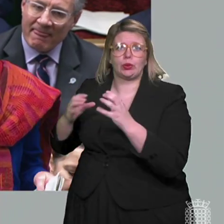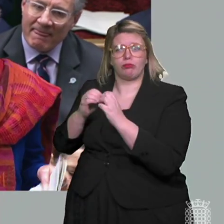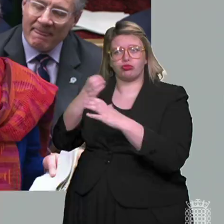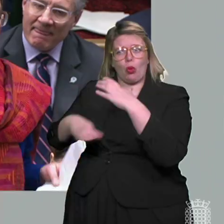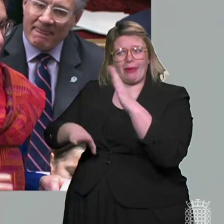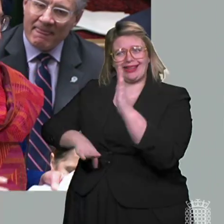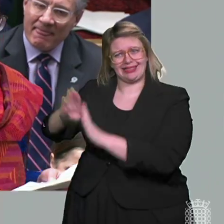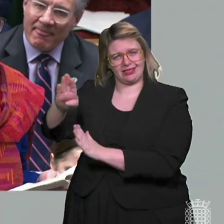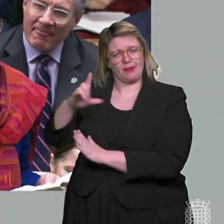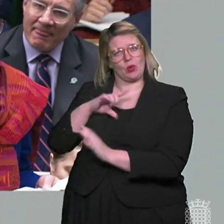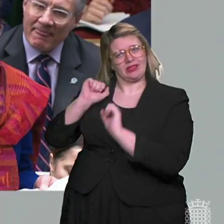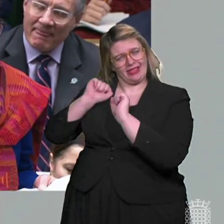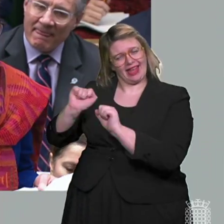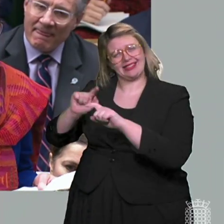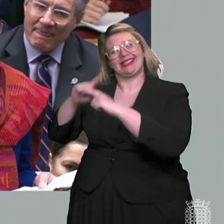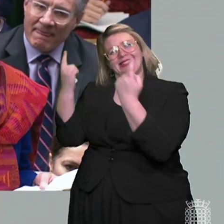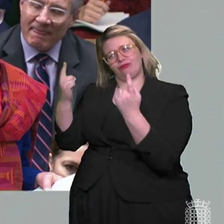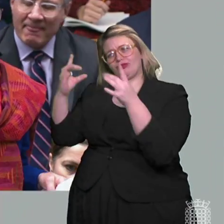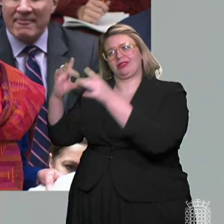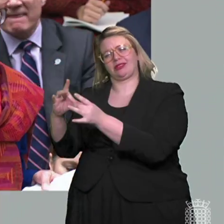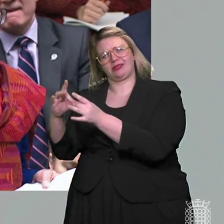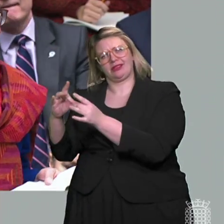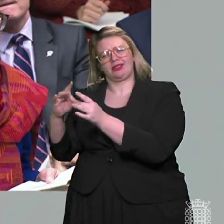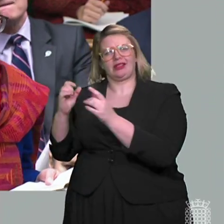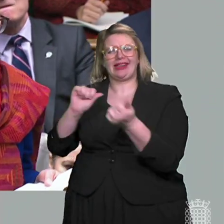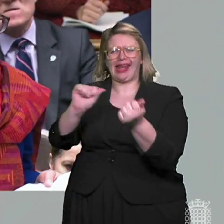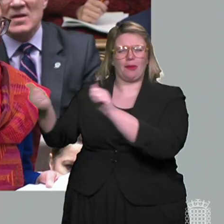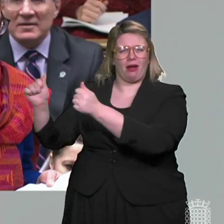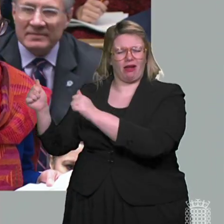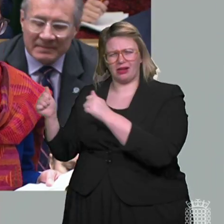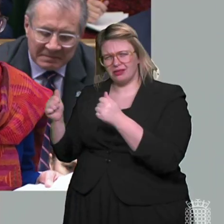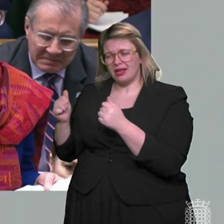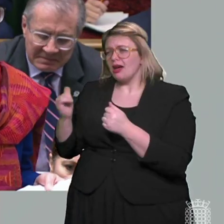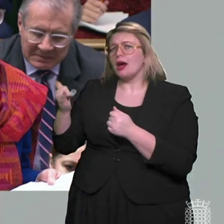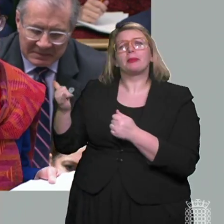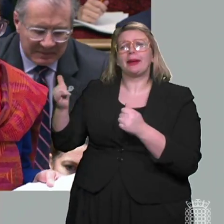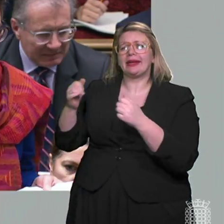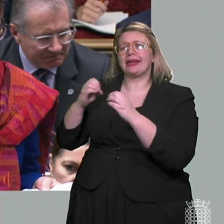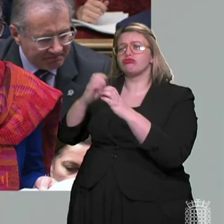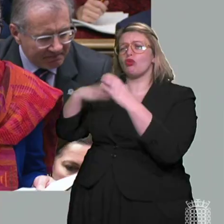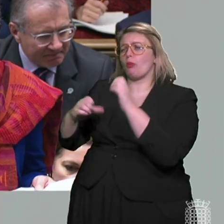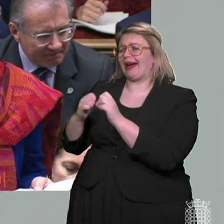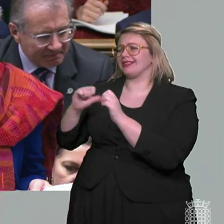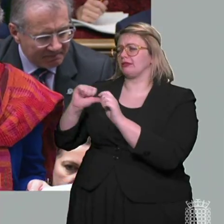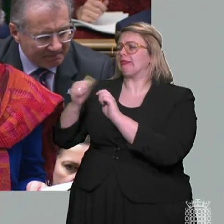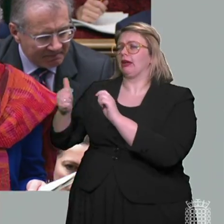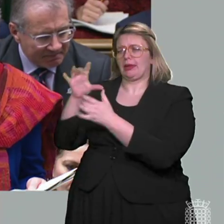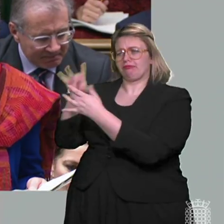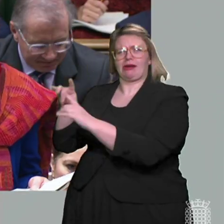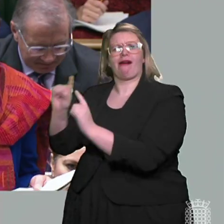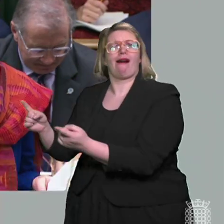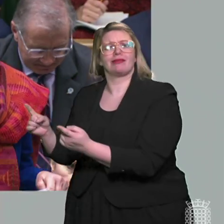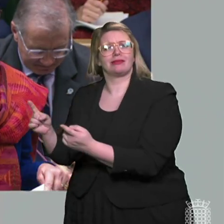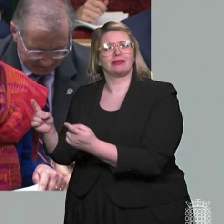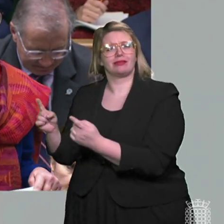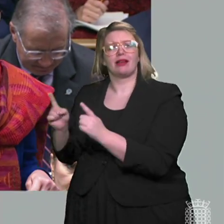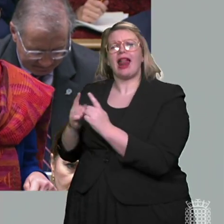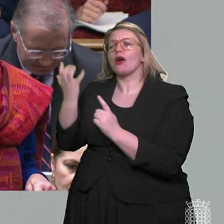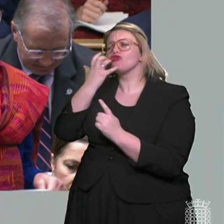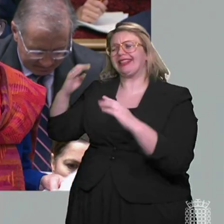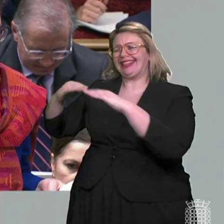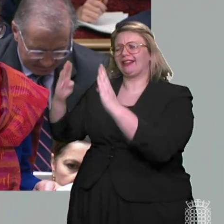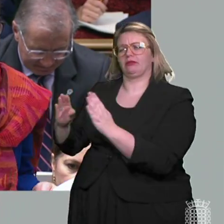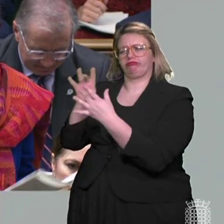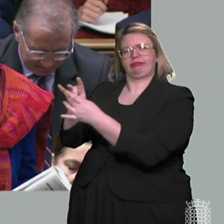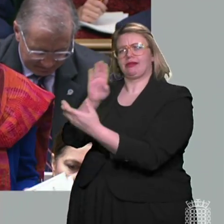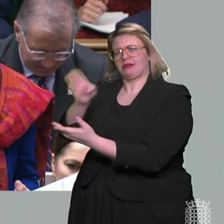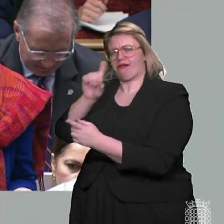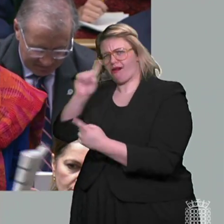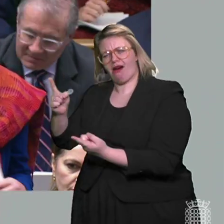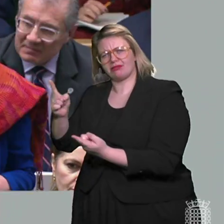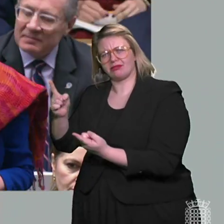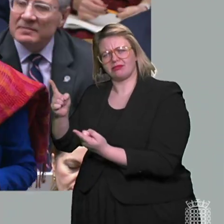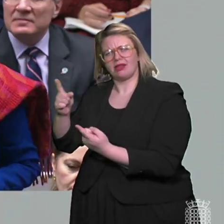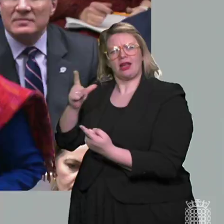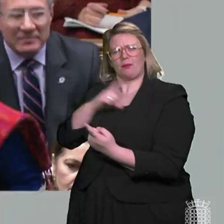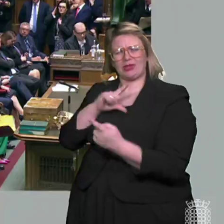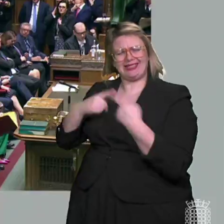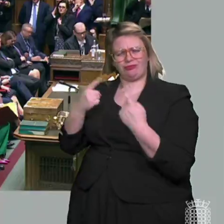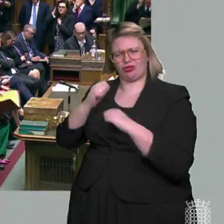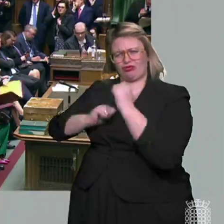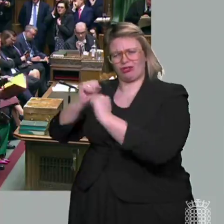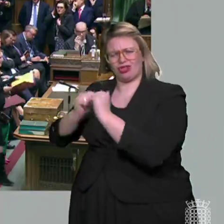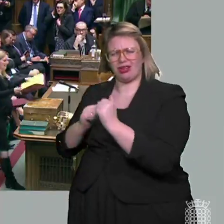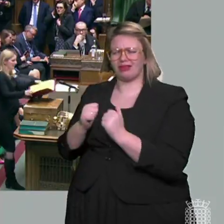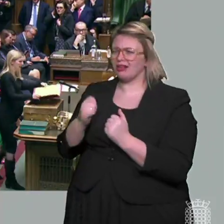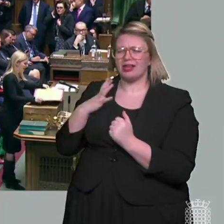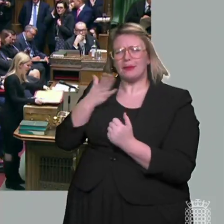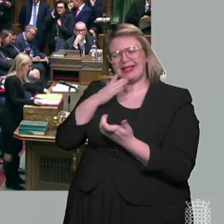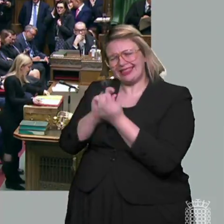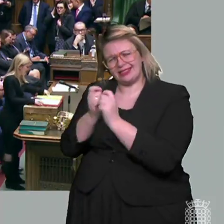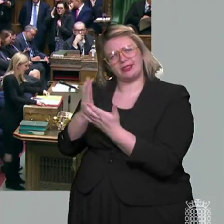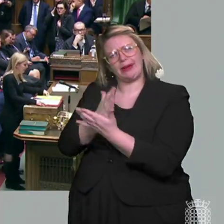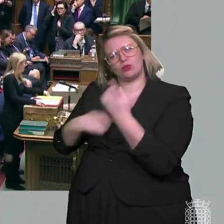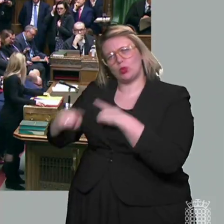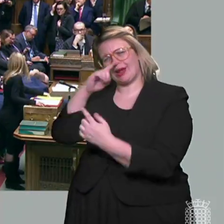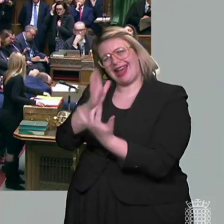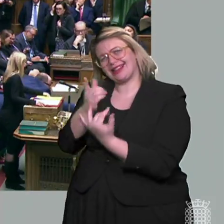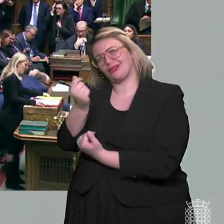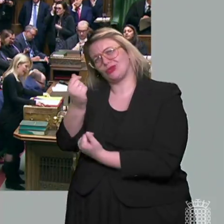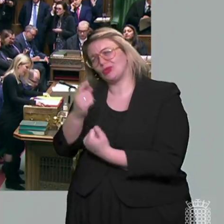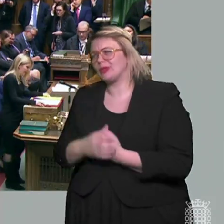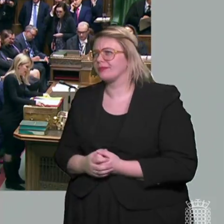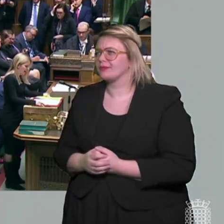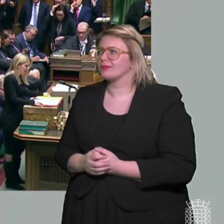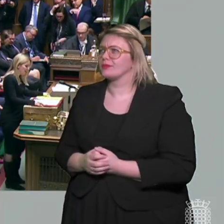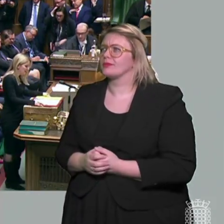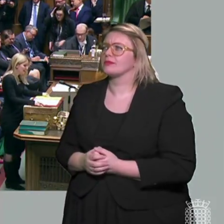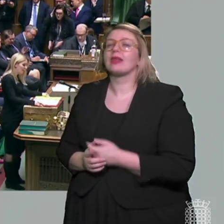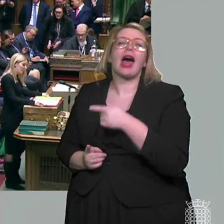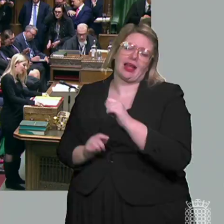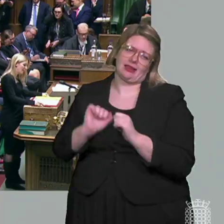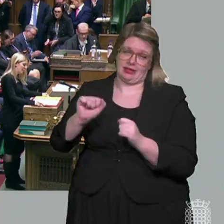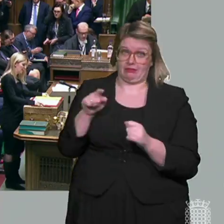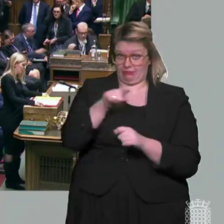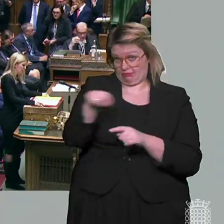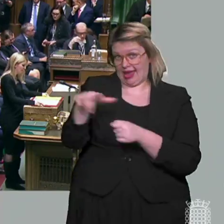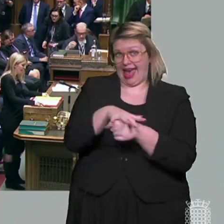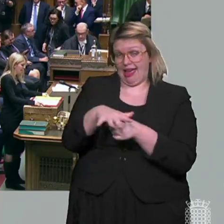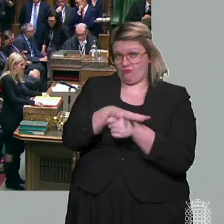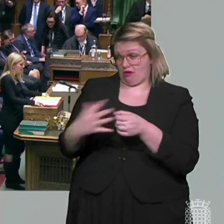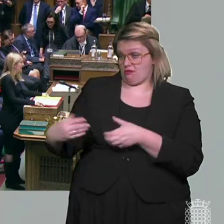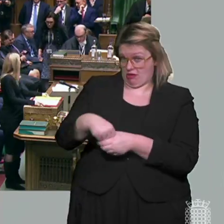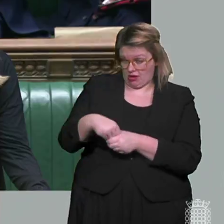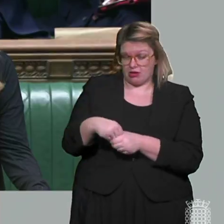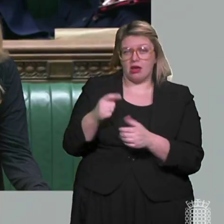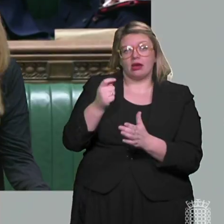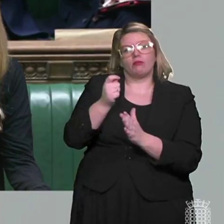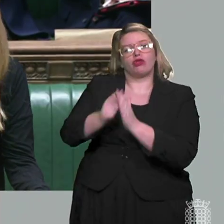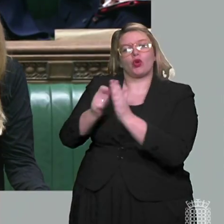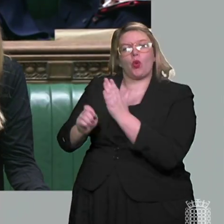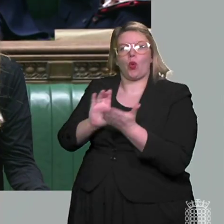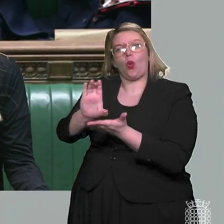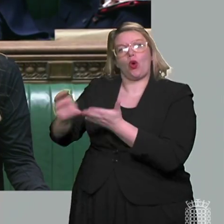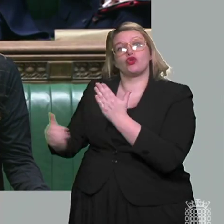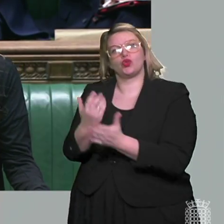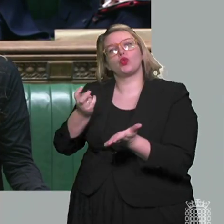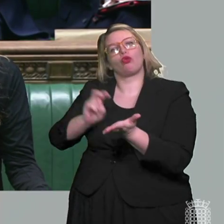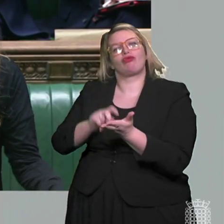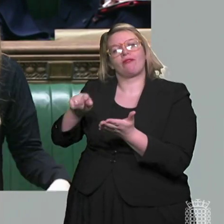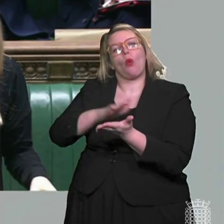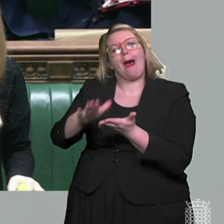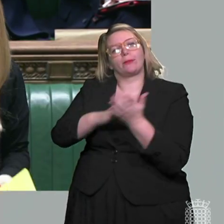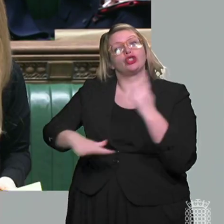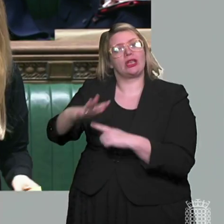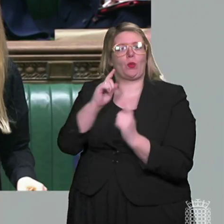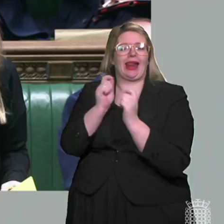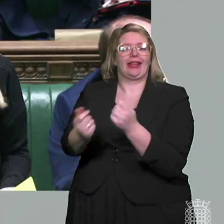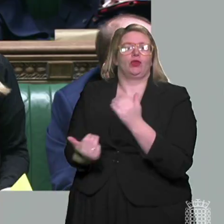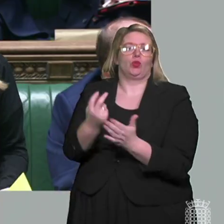I am pleased to say that premises in Meon Valley are included in our live gigabit procurement for Hampshire, and we expect to award the contract in June this year.